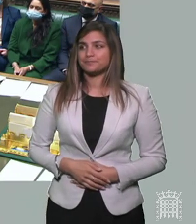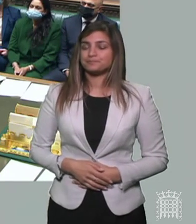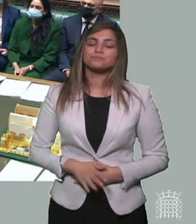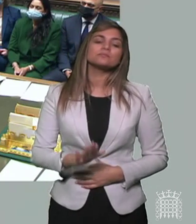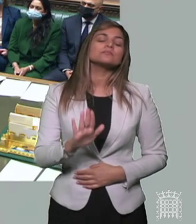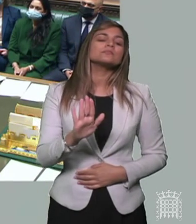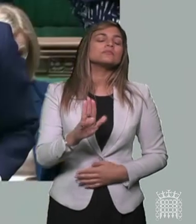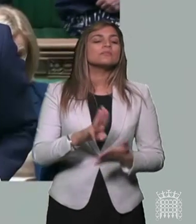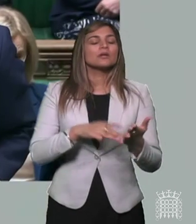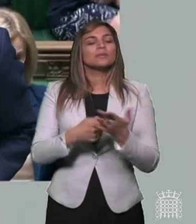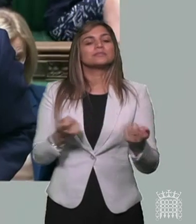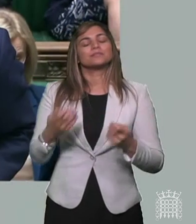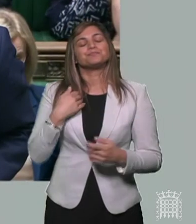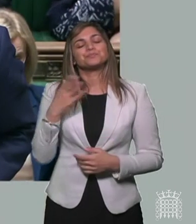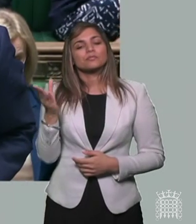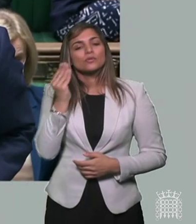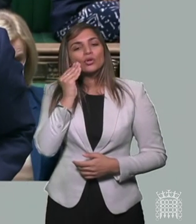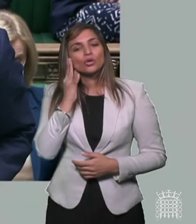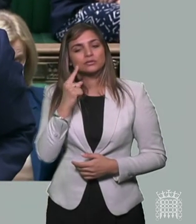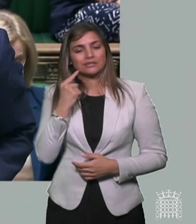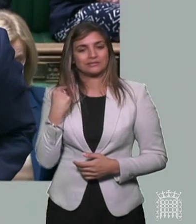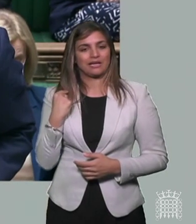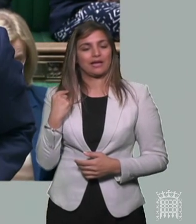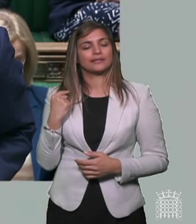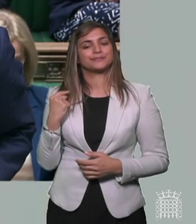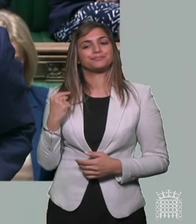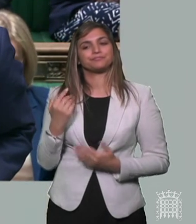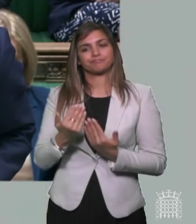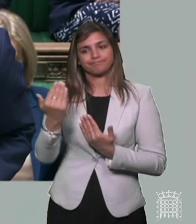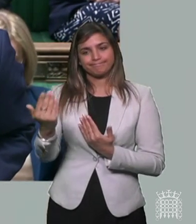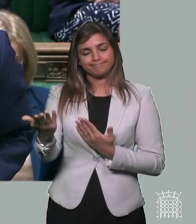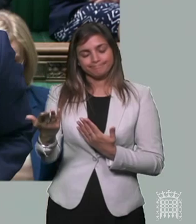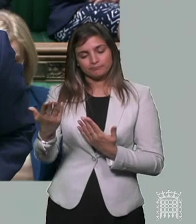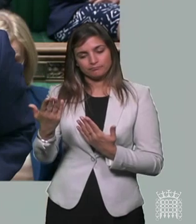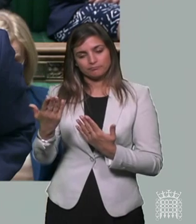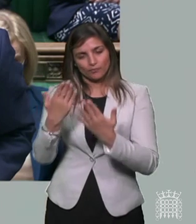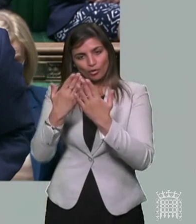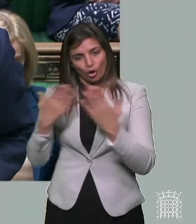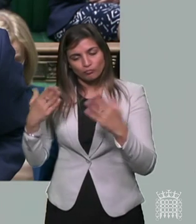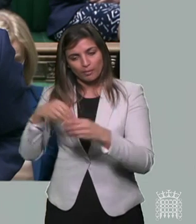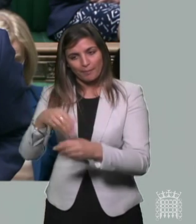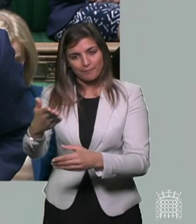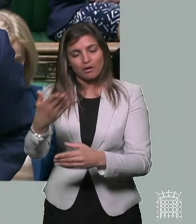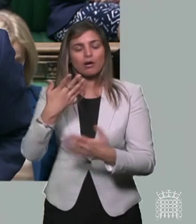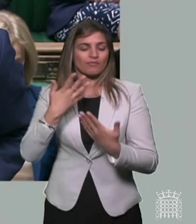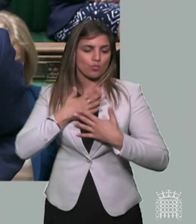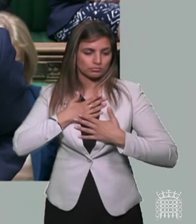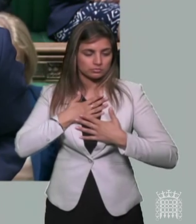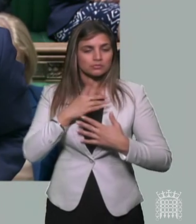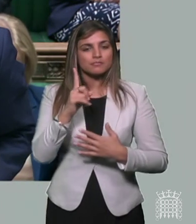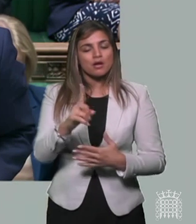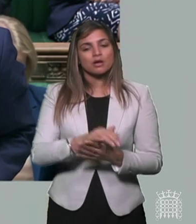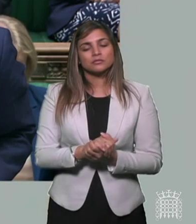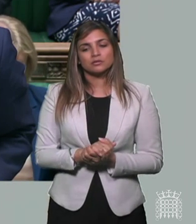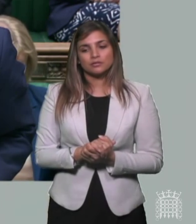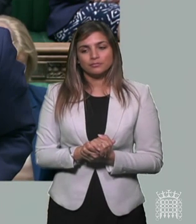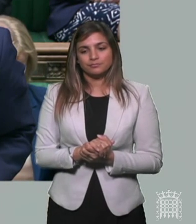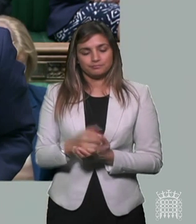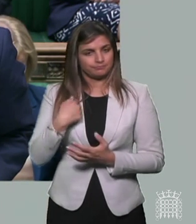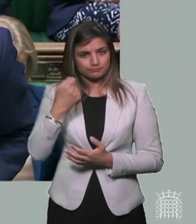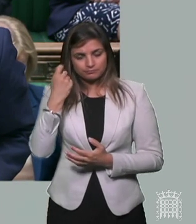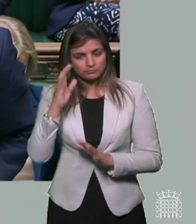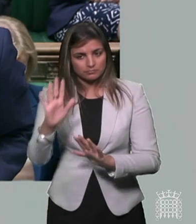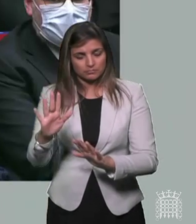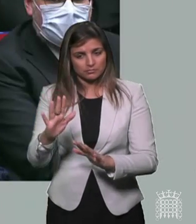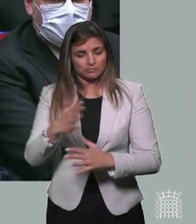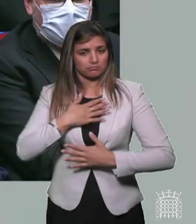I heard the testimony of the honourable Member for Strangford and I echo the right honourable and learned Gentleman’s sentiments.